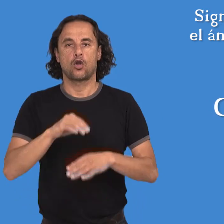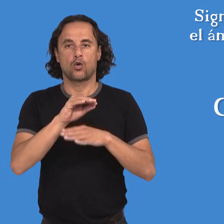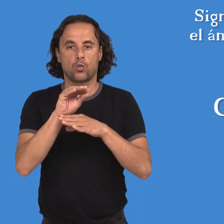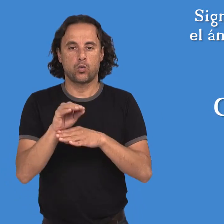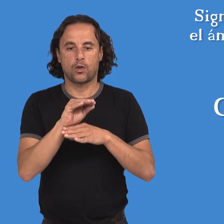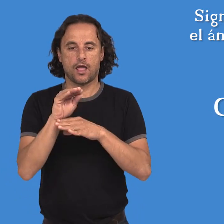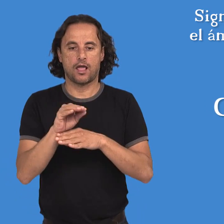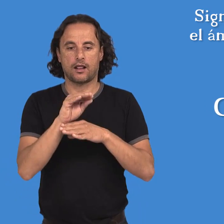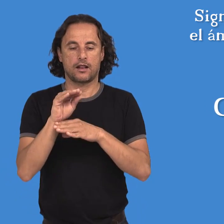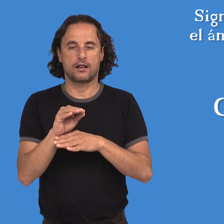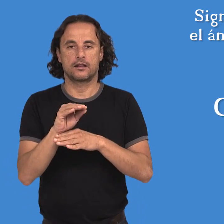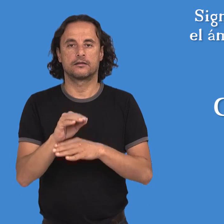cuidar